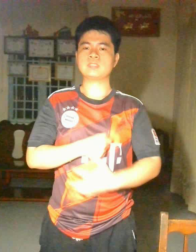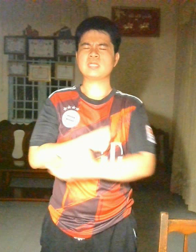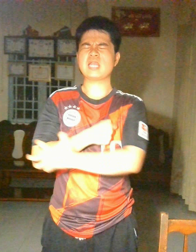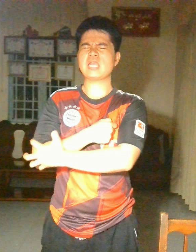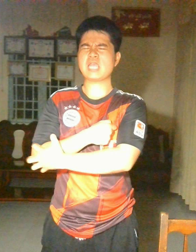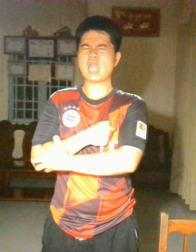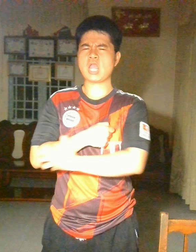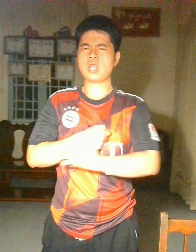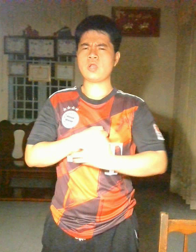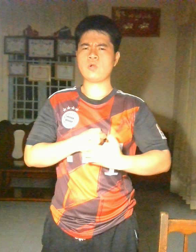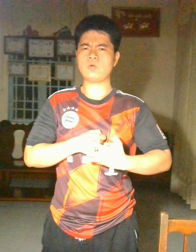ngheo